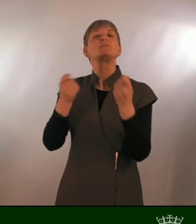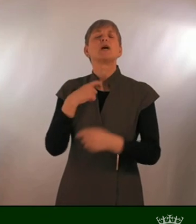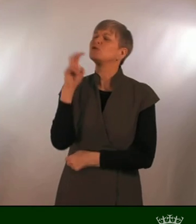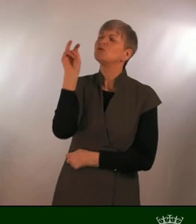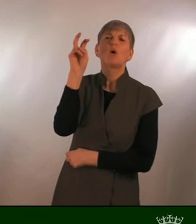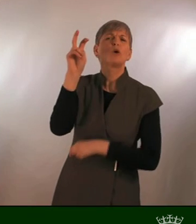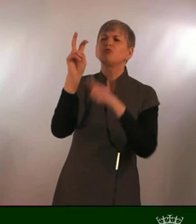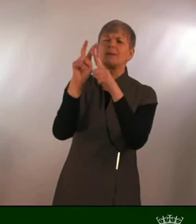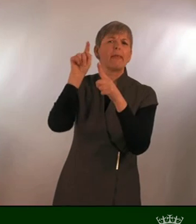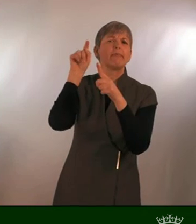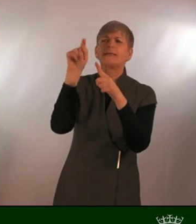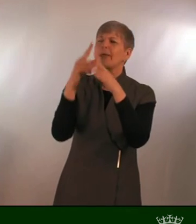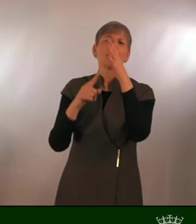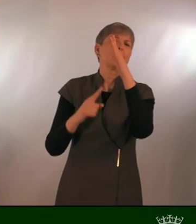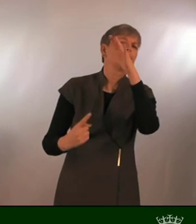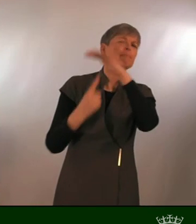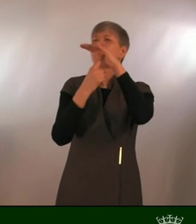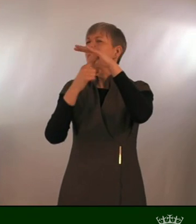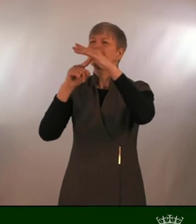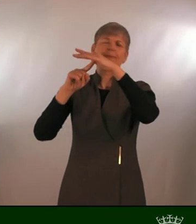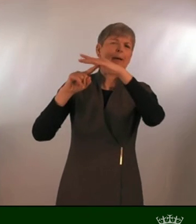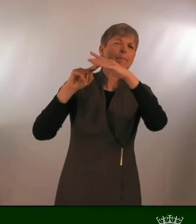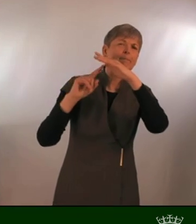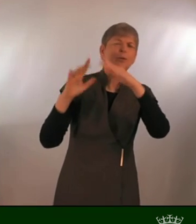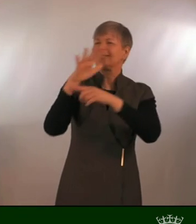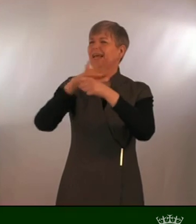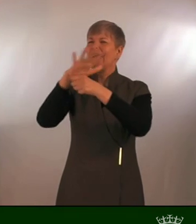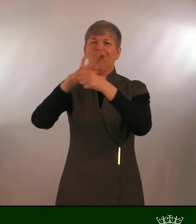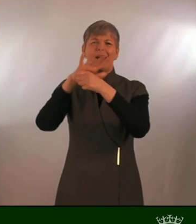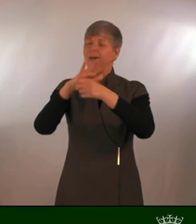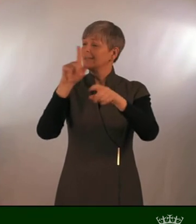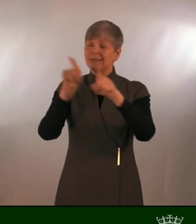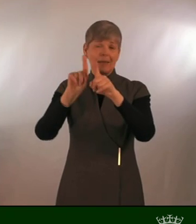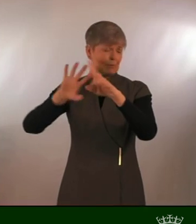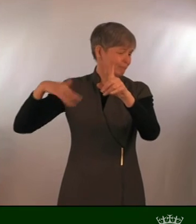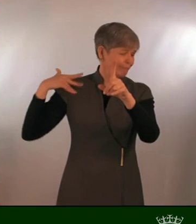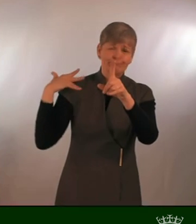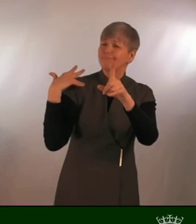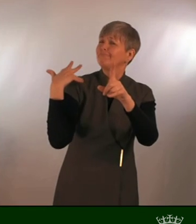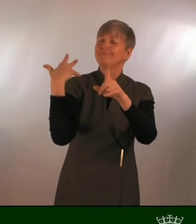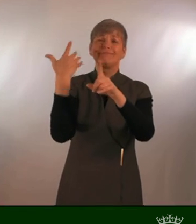Stoke-on-Trent is the crucible in which the future of this country will be forged, as it has been in the past.